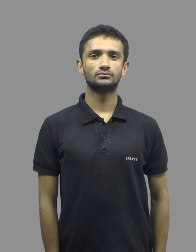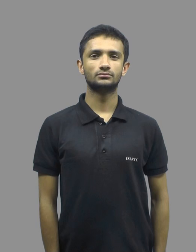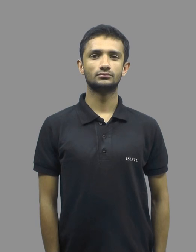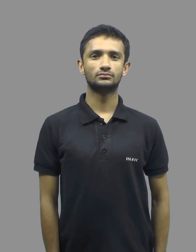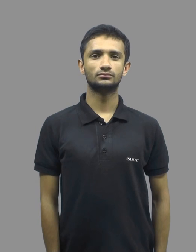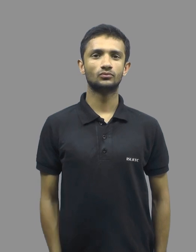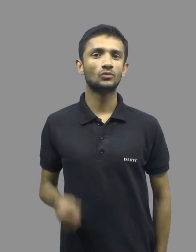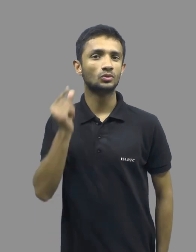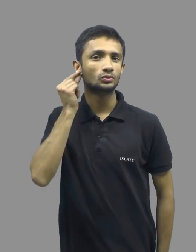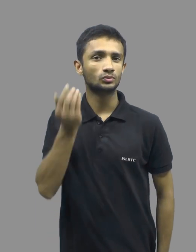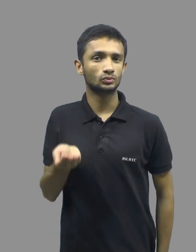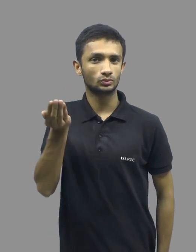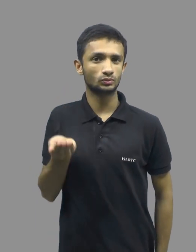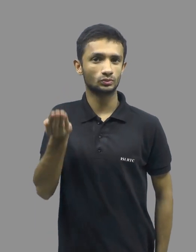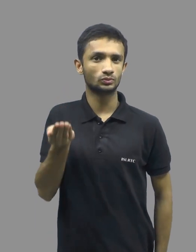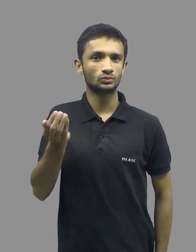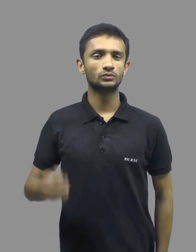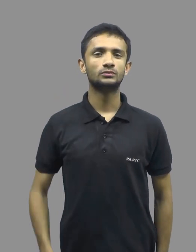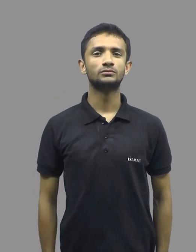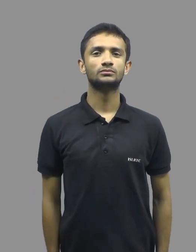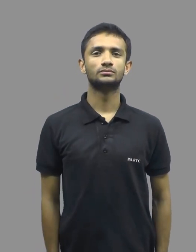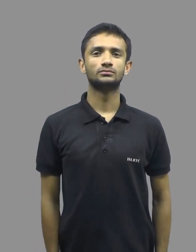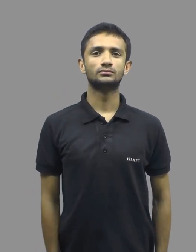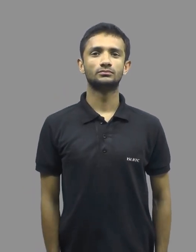Gold